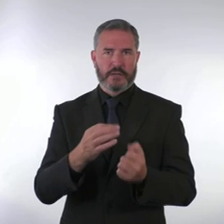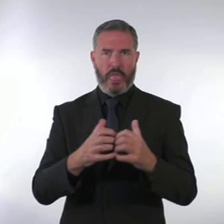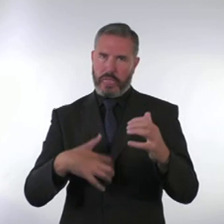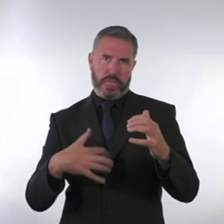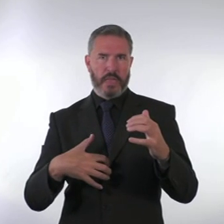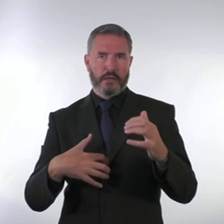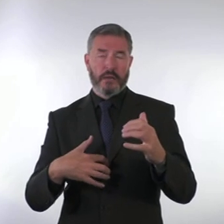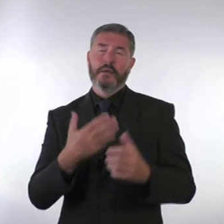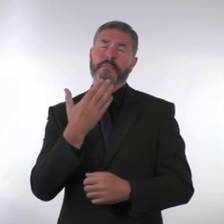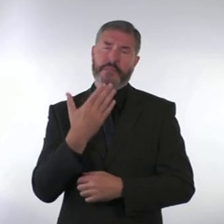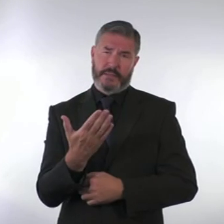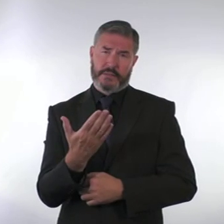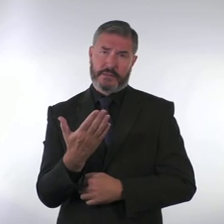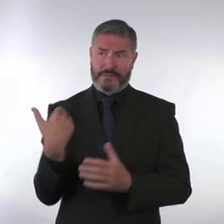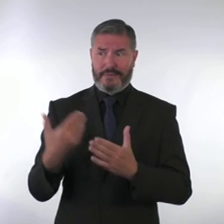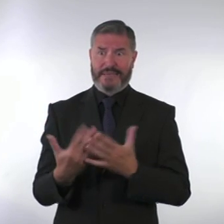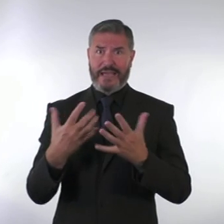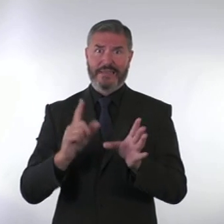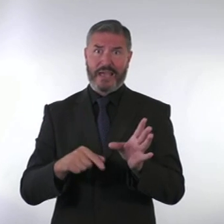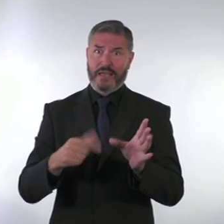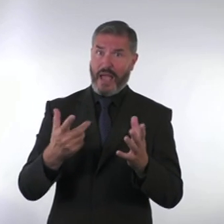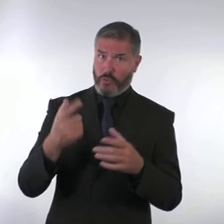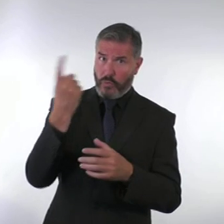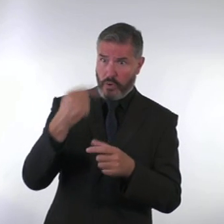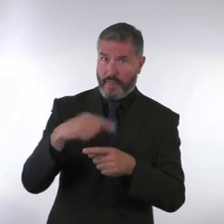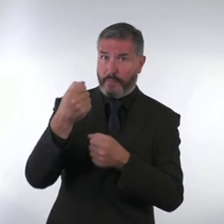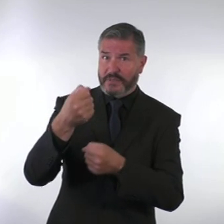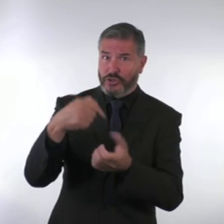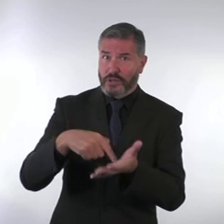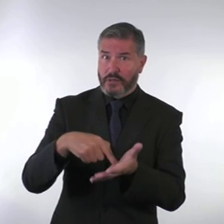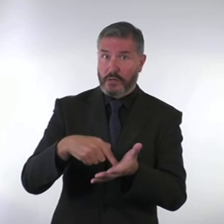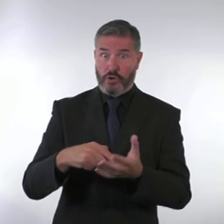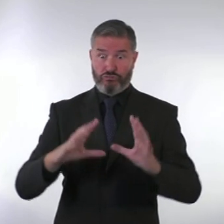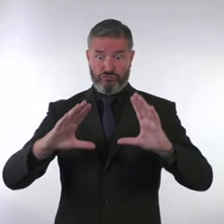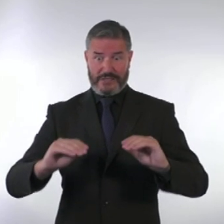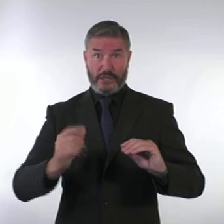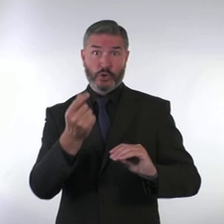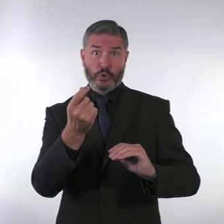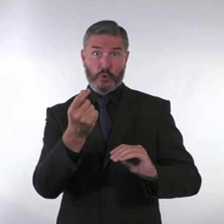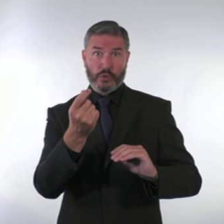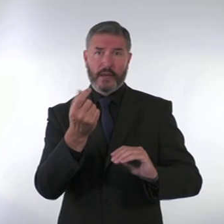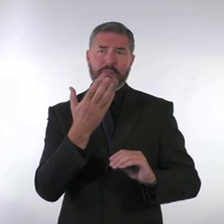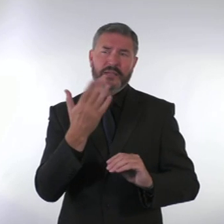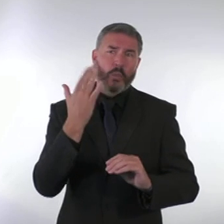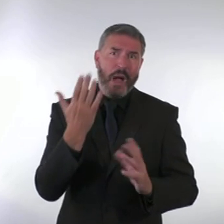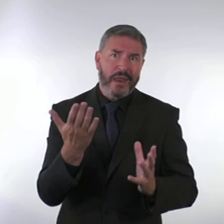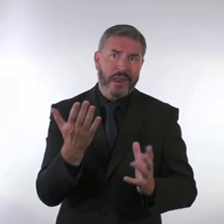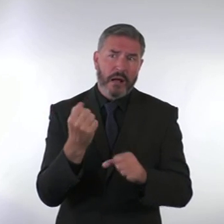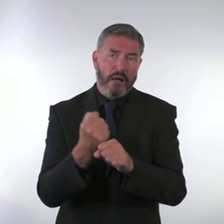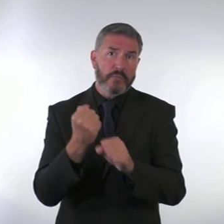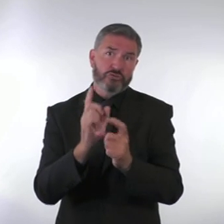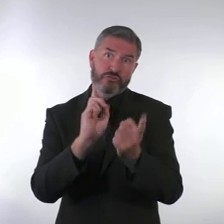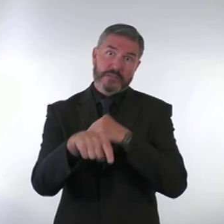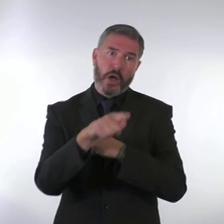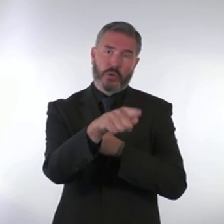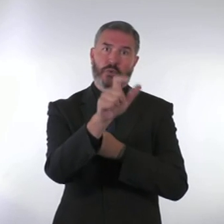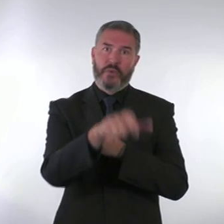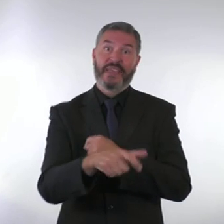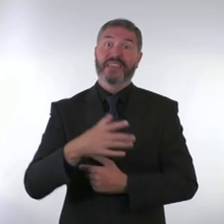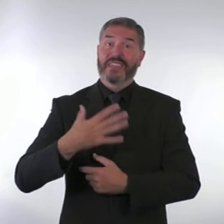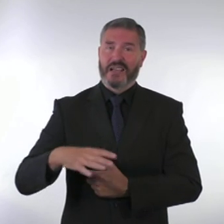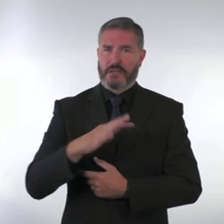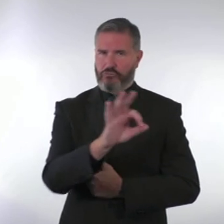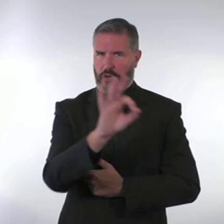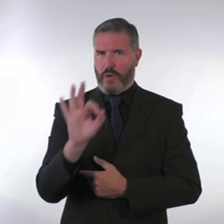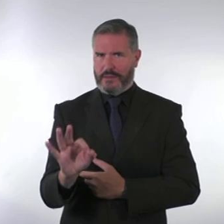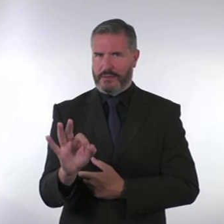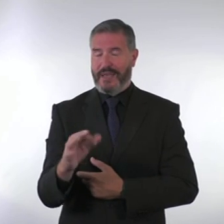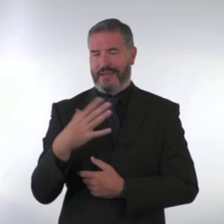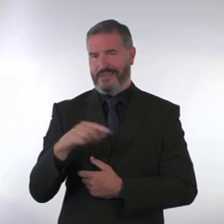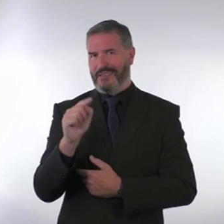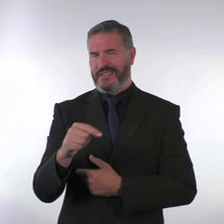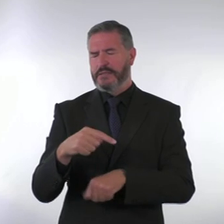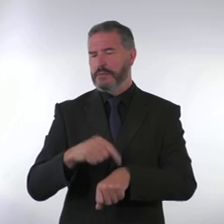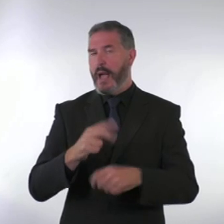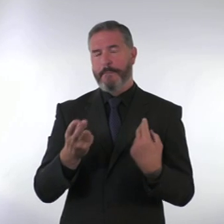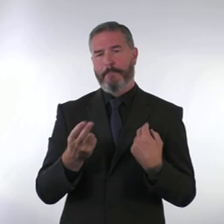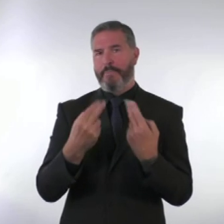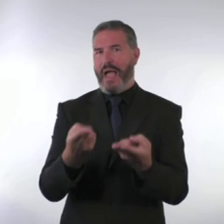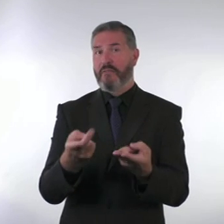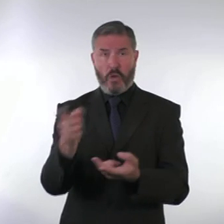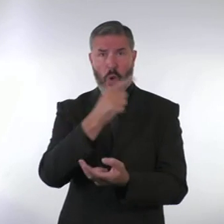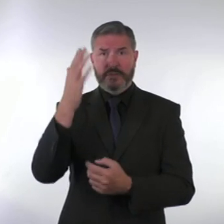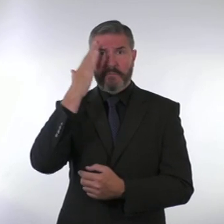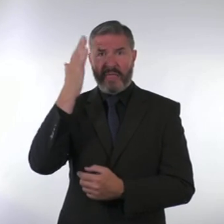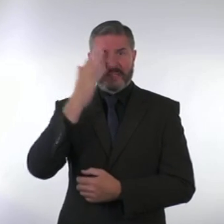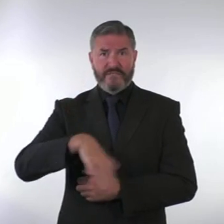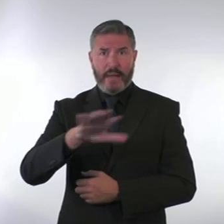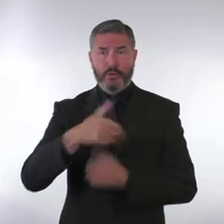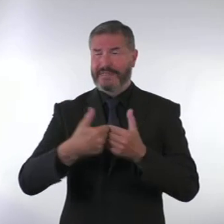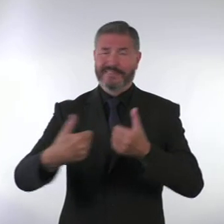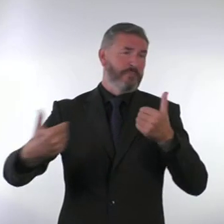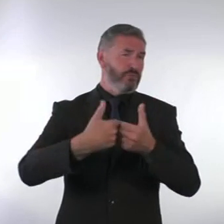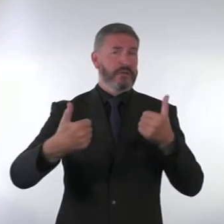Ten days later, I ask the Prime Minister: has he considered that petition, and with recess fast approaching, can he give an indication as to when the Government will respond to the necessary request to get this precious time back for mothers and families?